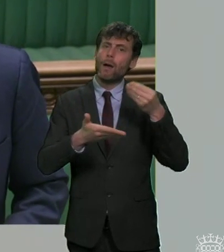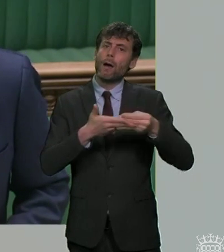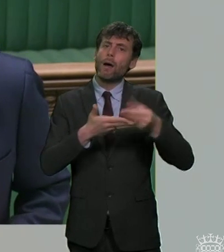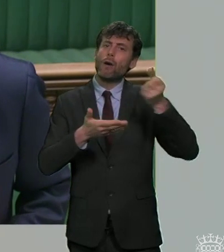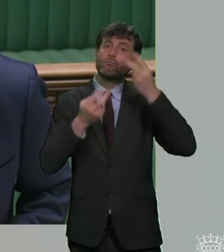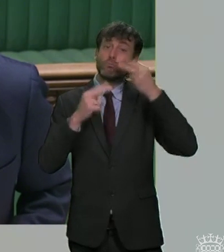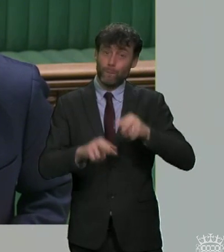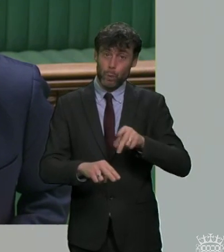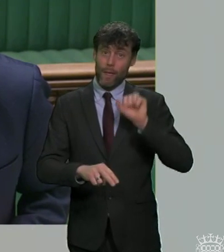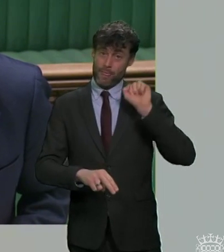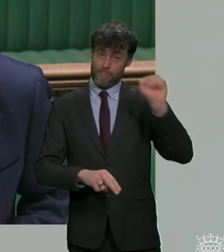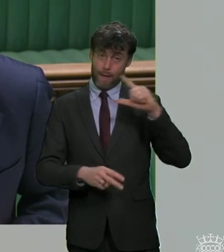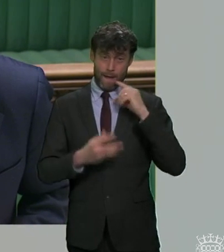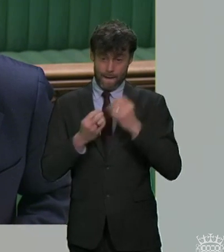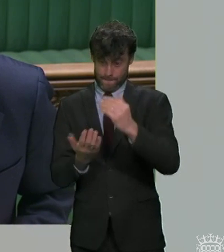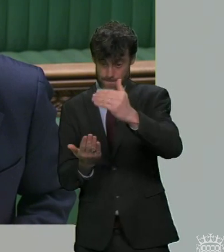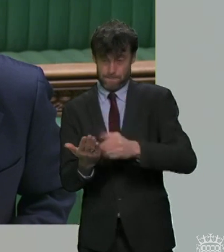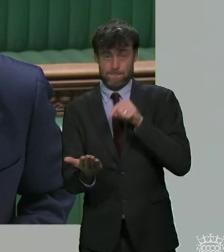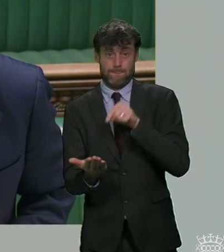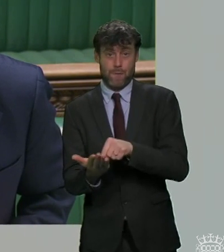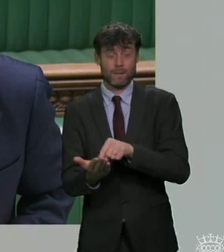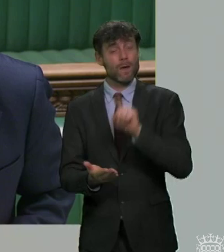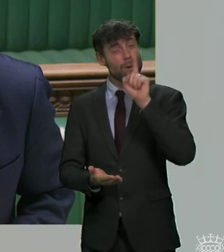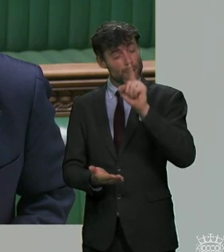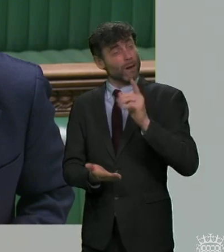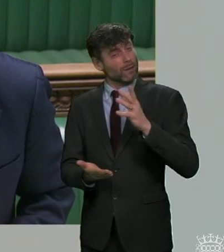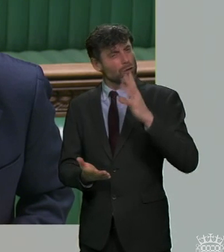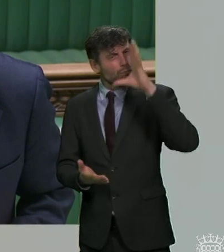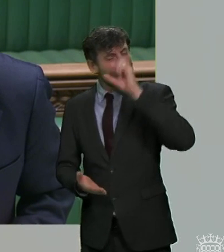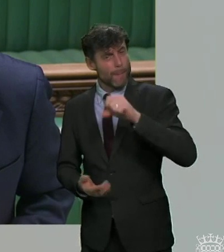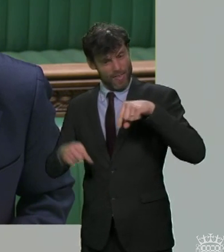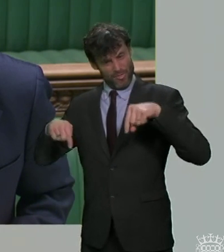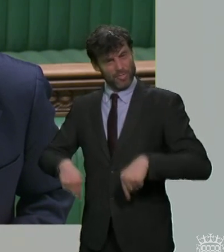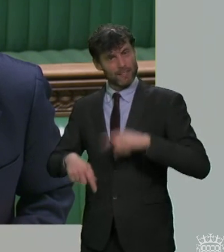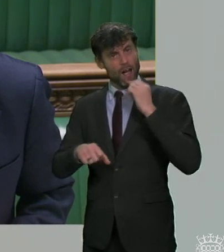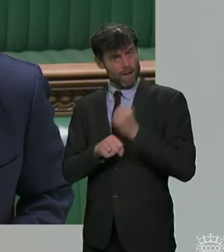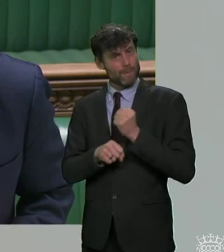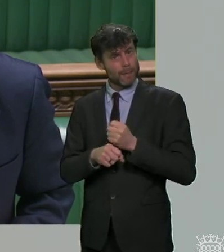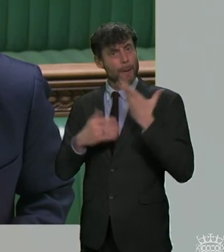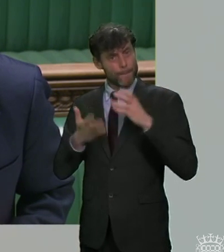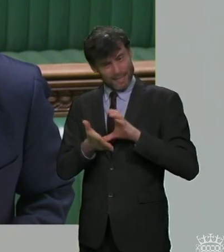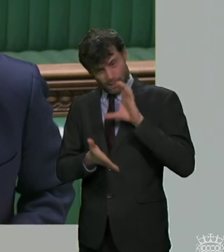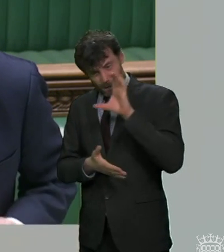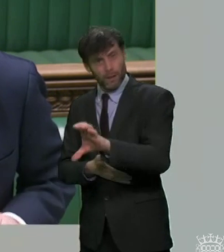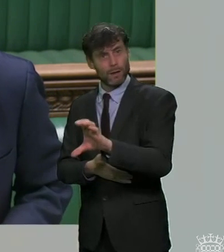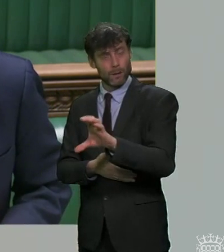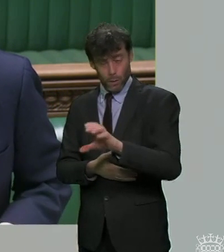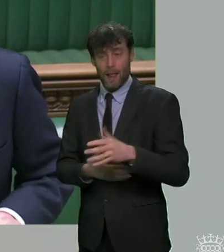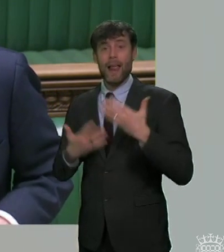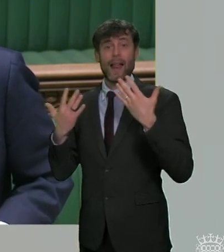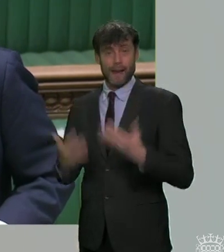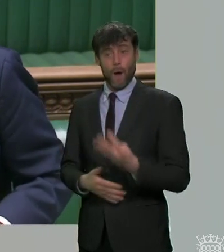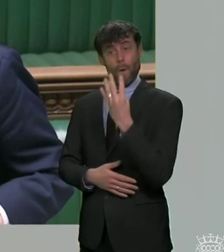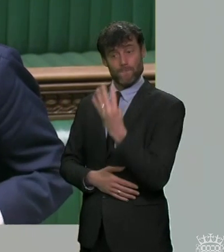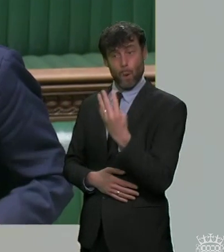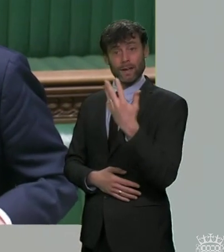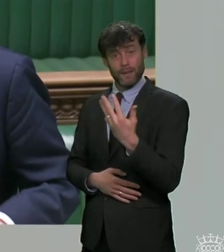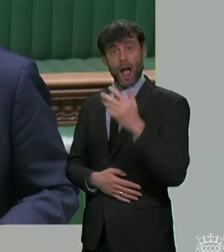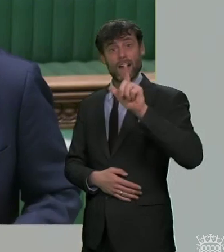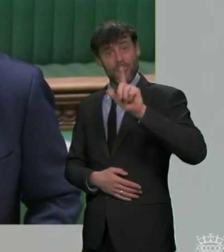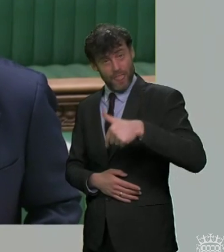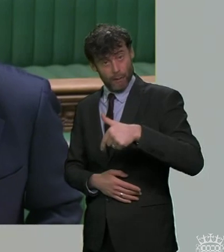As I say, it is thanks to the investment made by this Government that there are 49,000 more people in the NHS this year than last year.